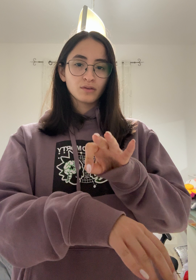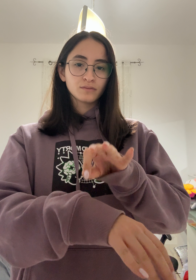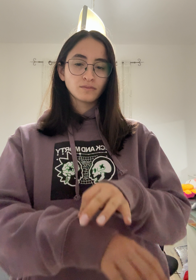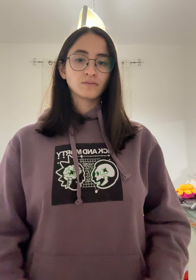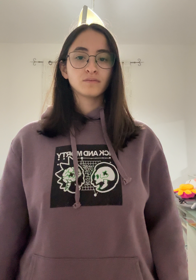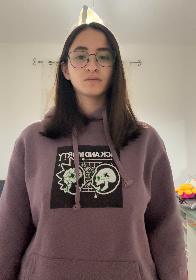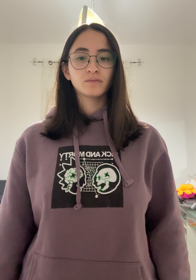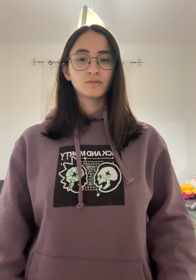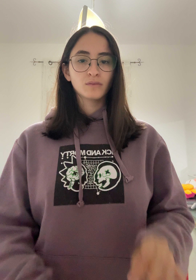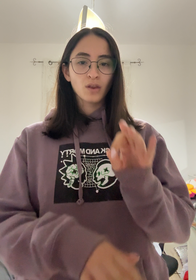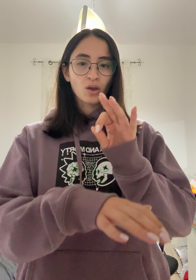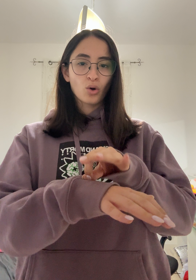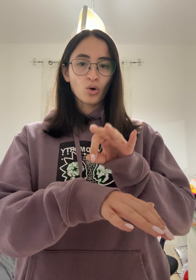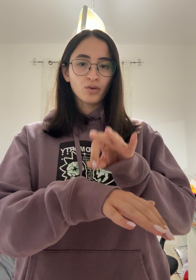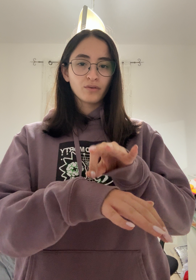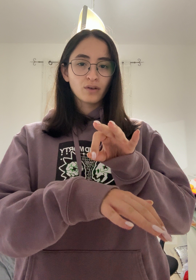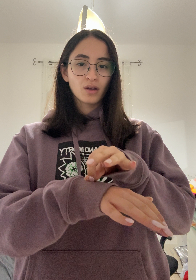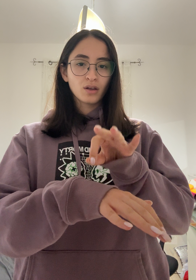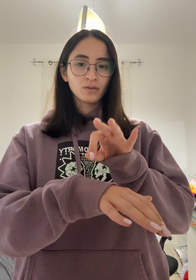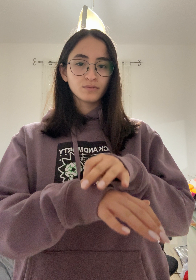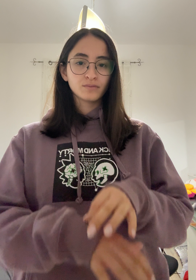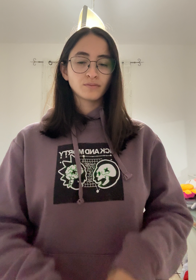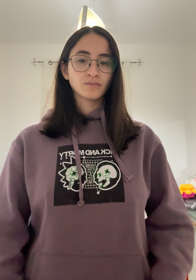רופא